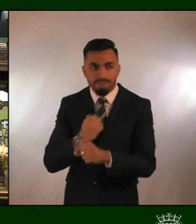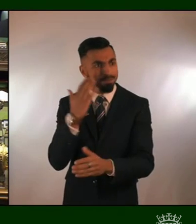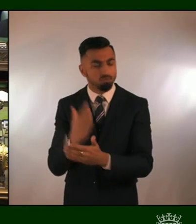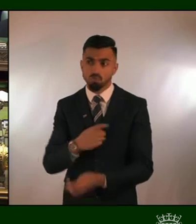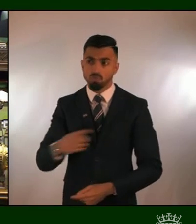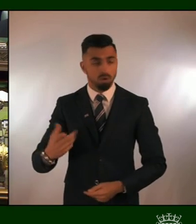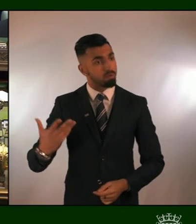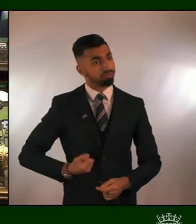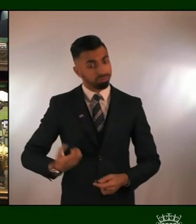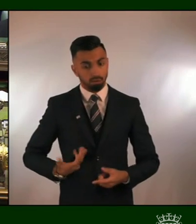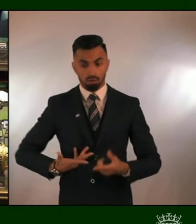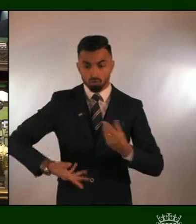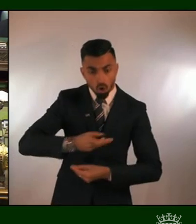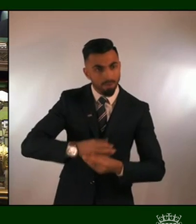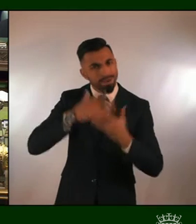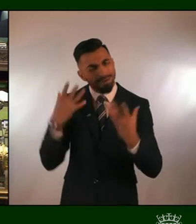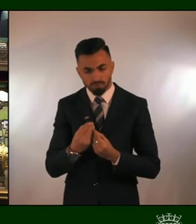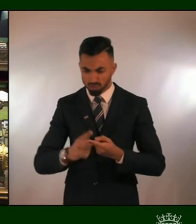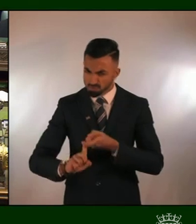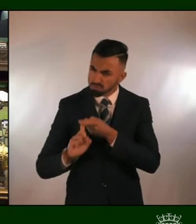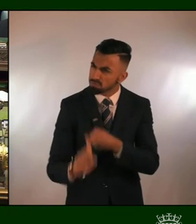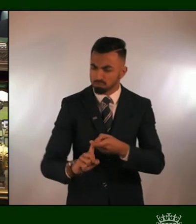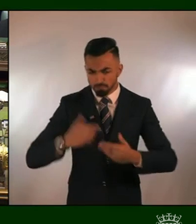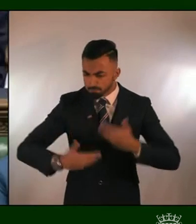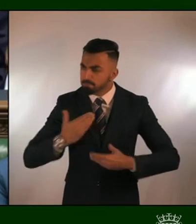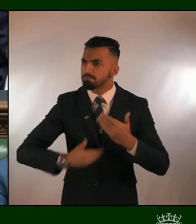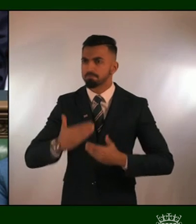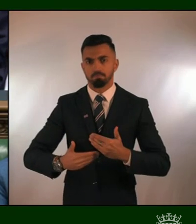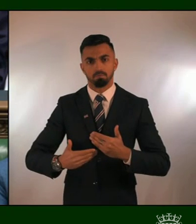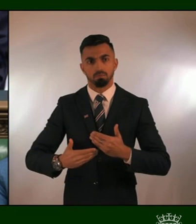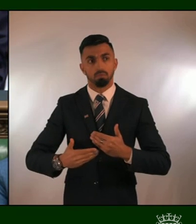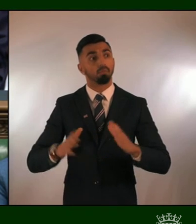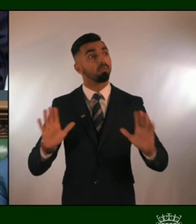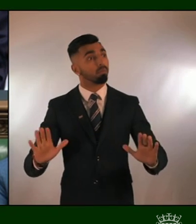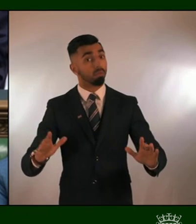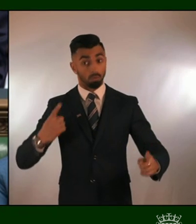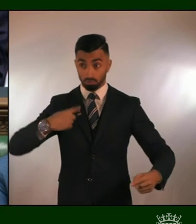Let me say this: we will get through this—together.